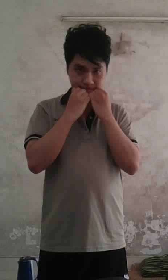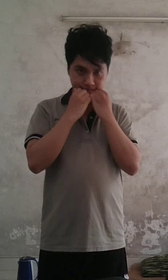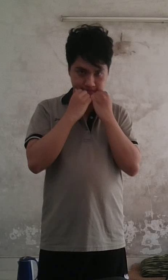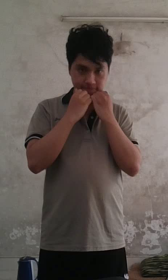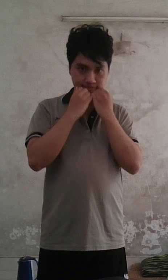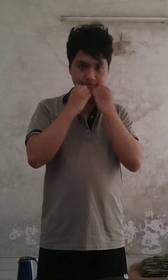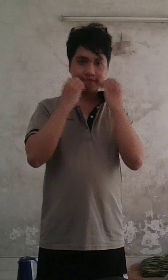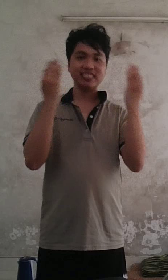cam on